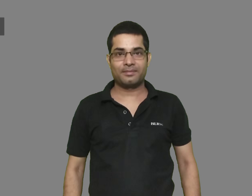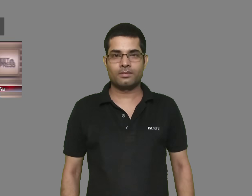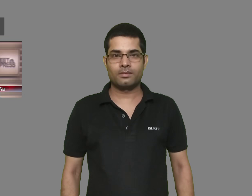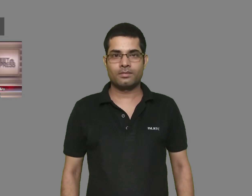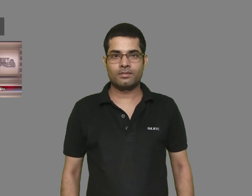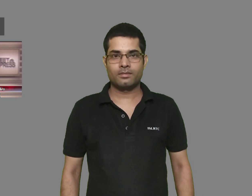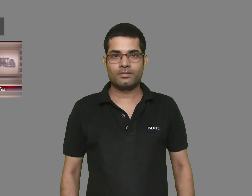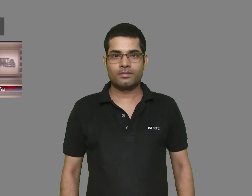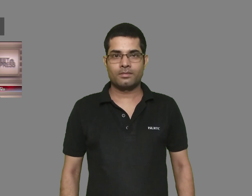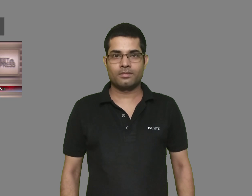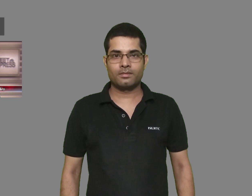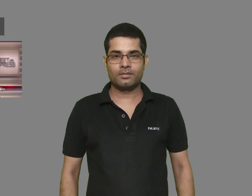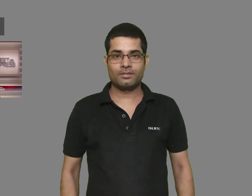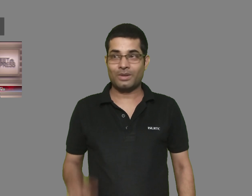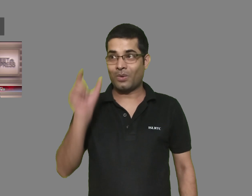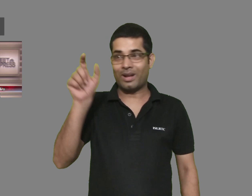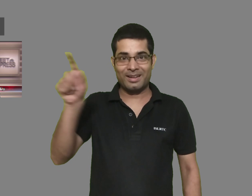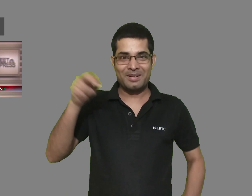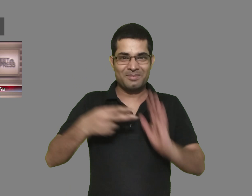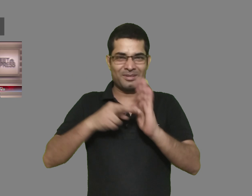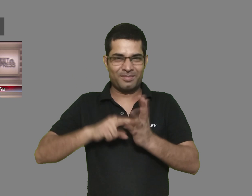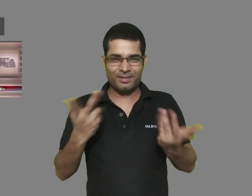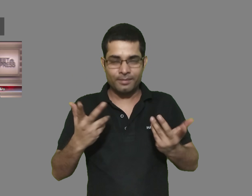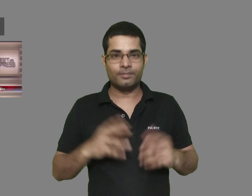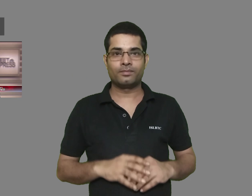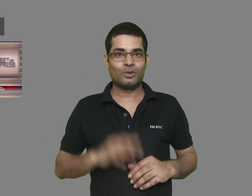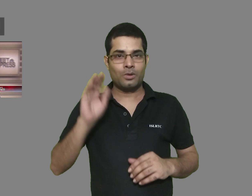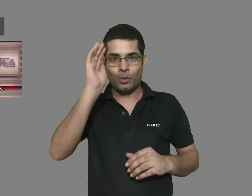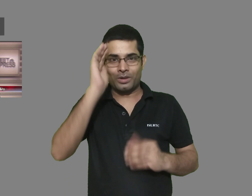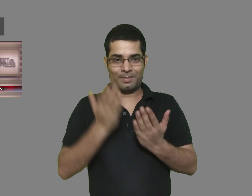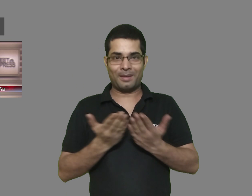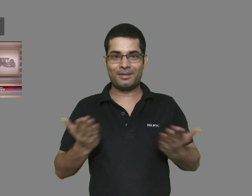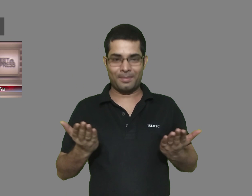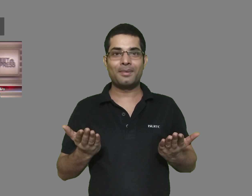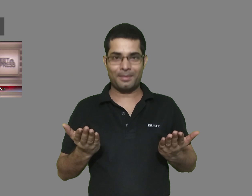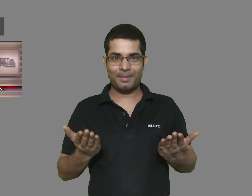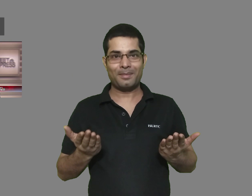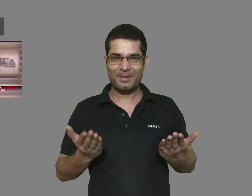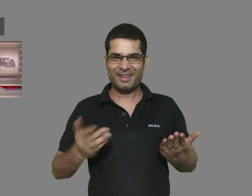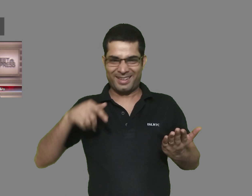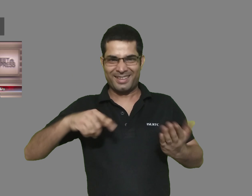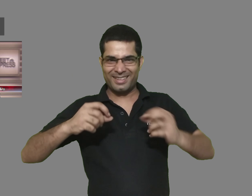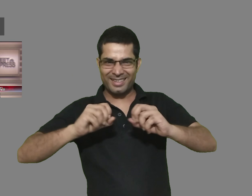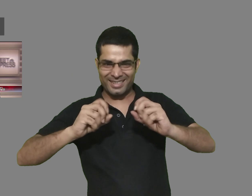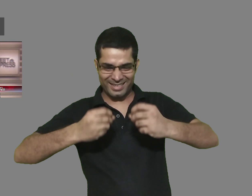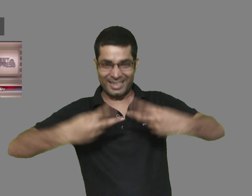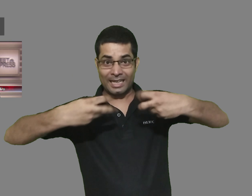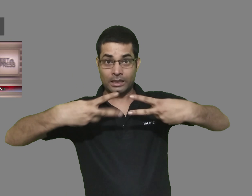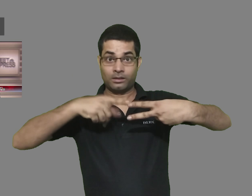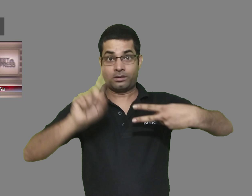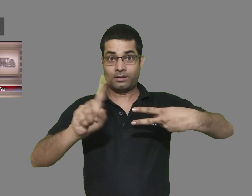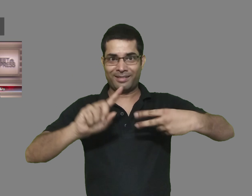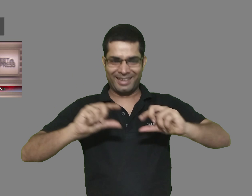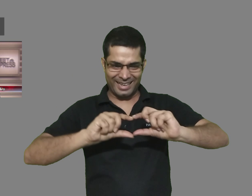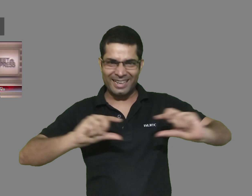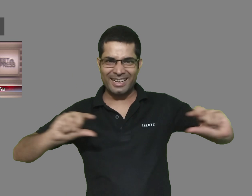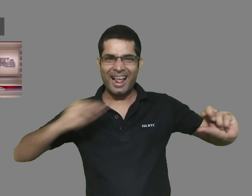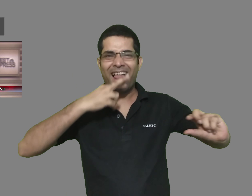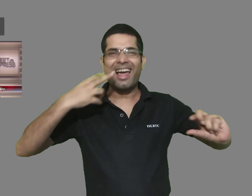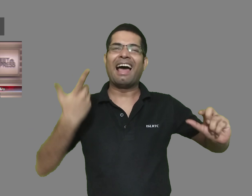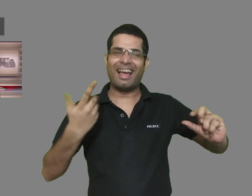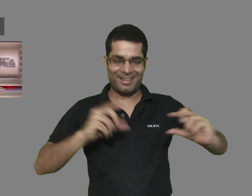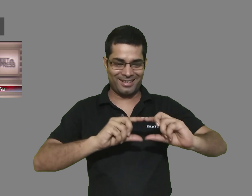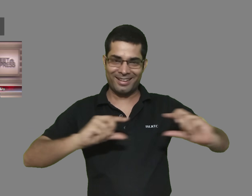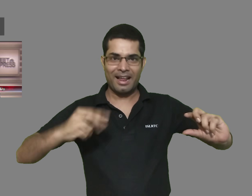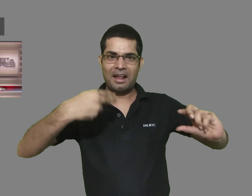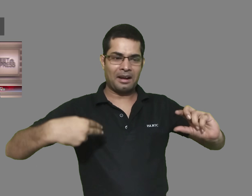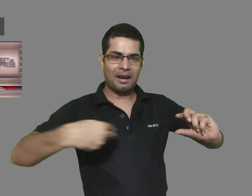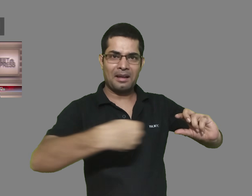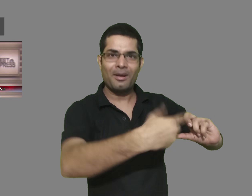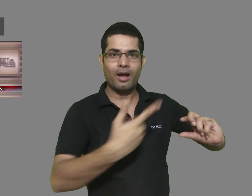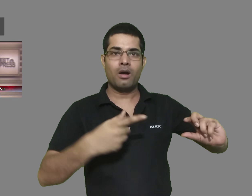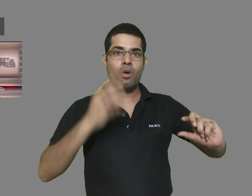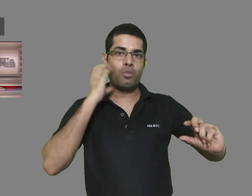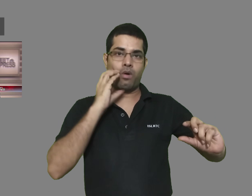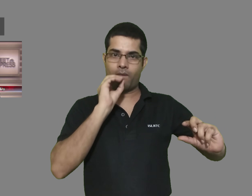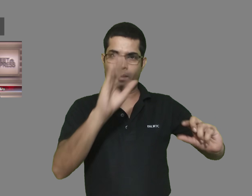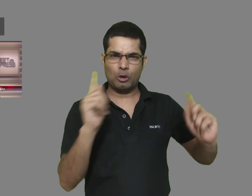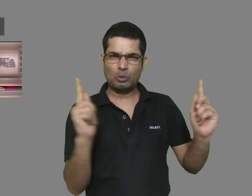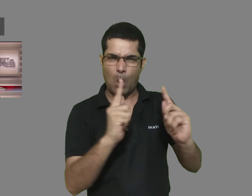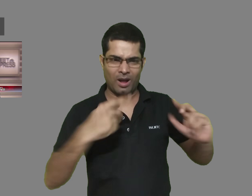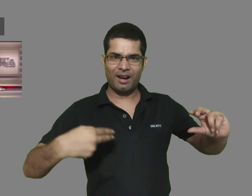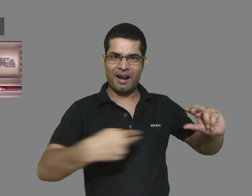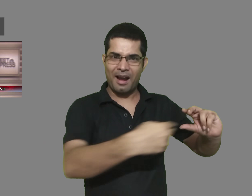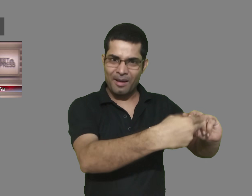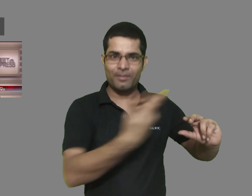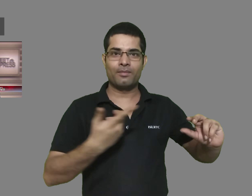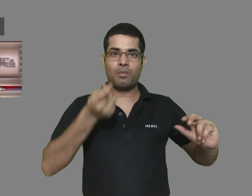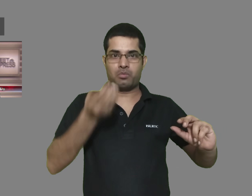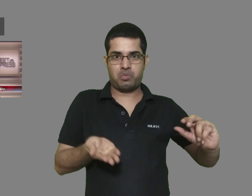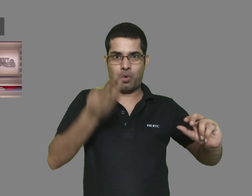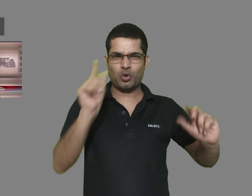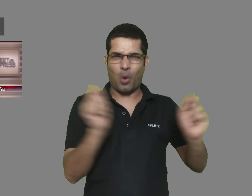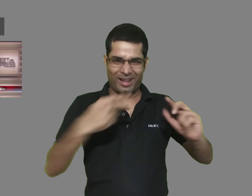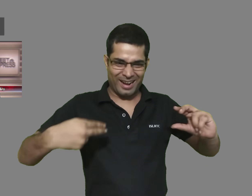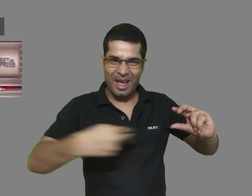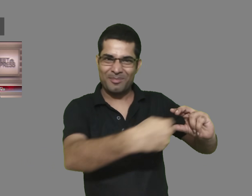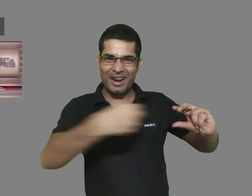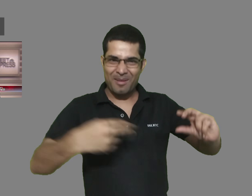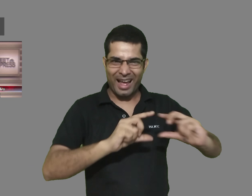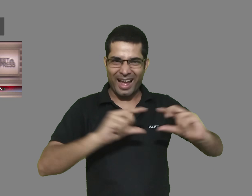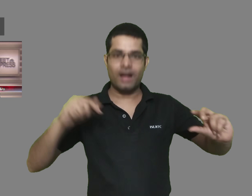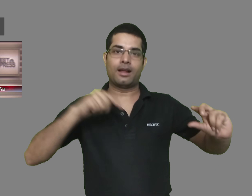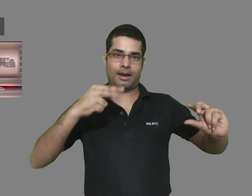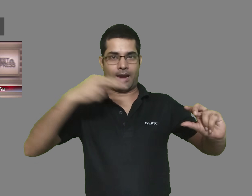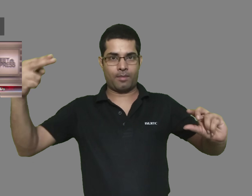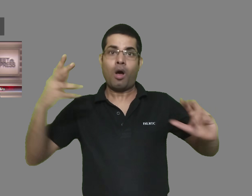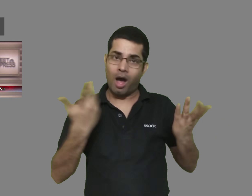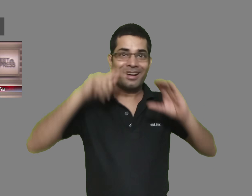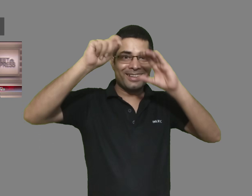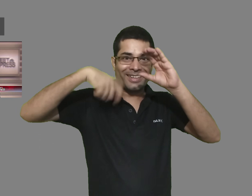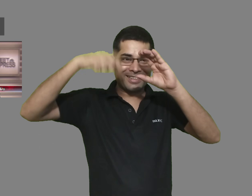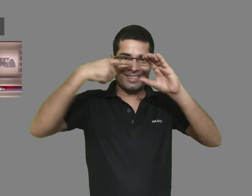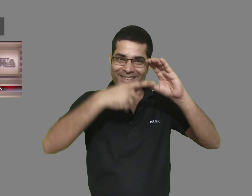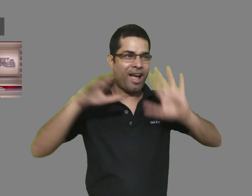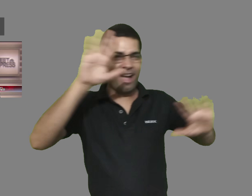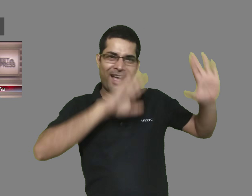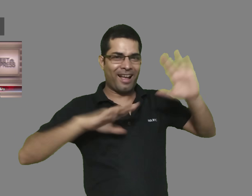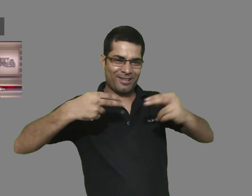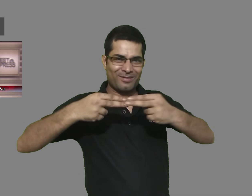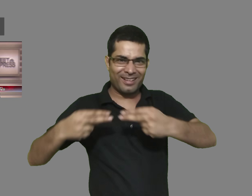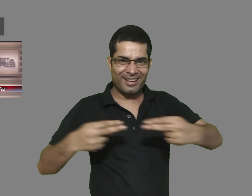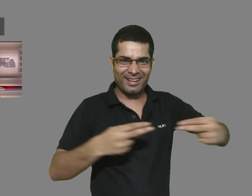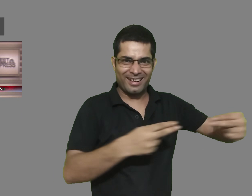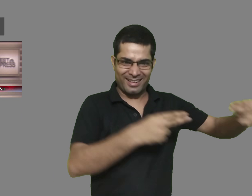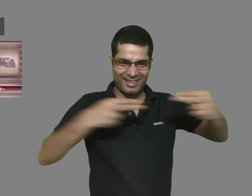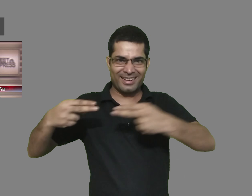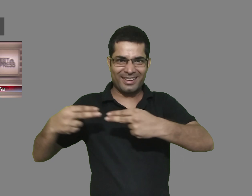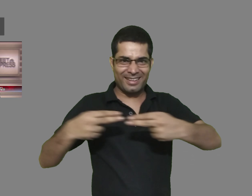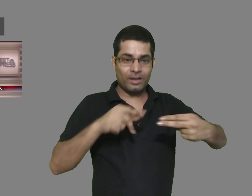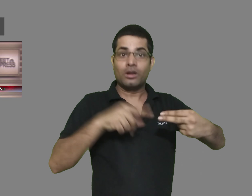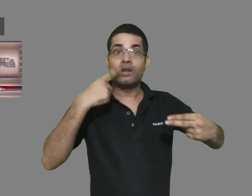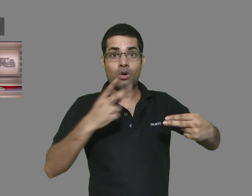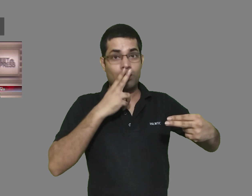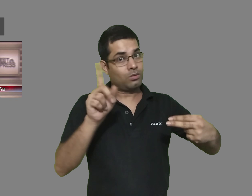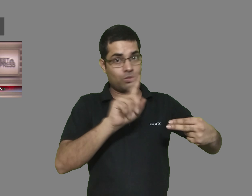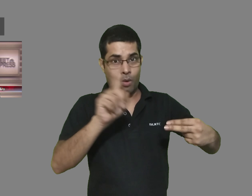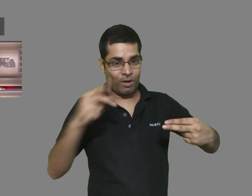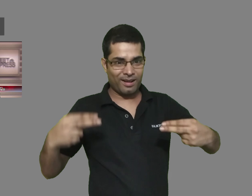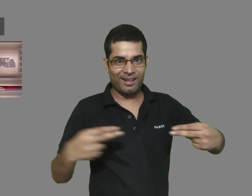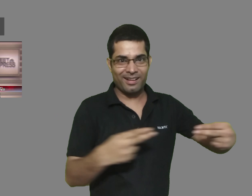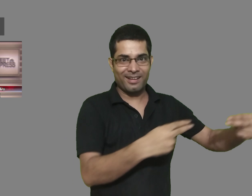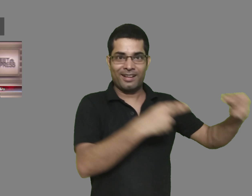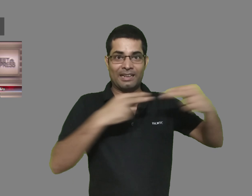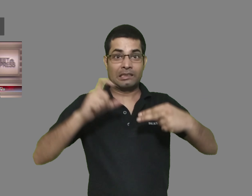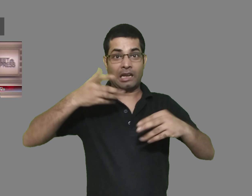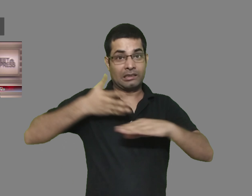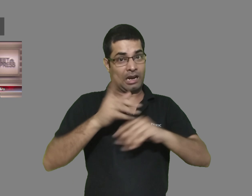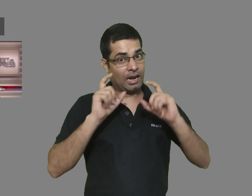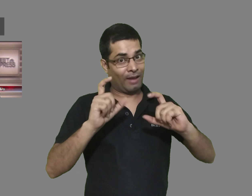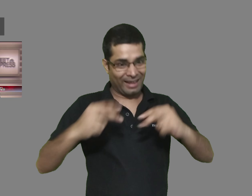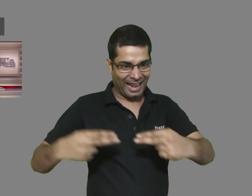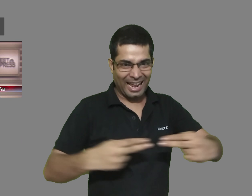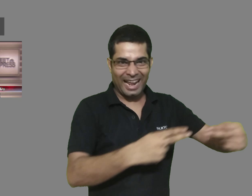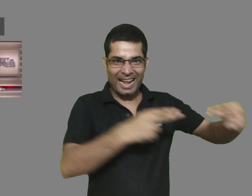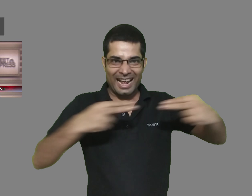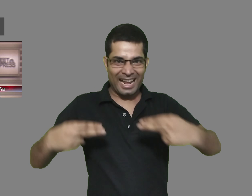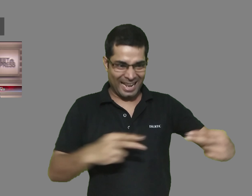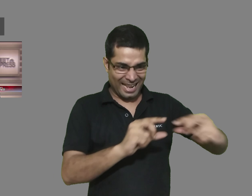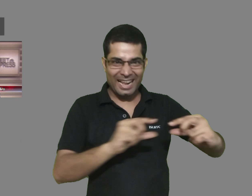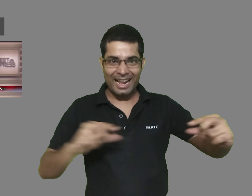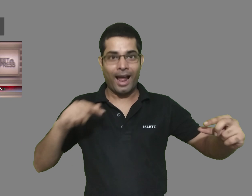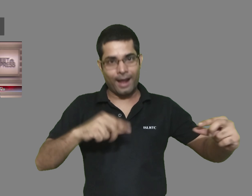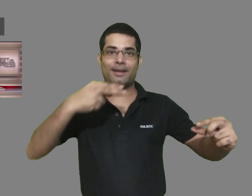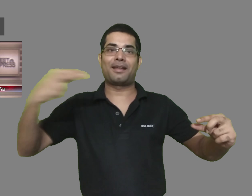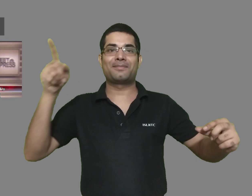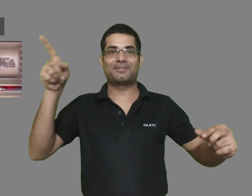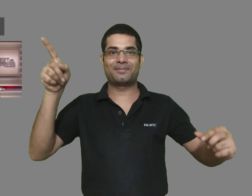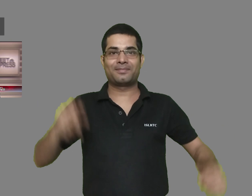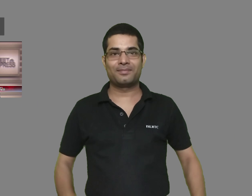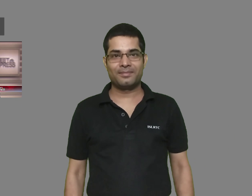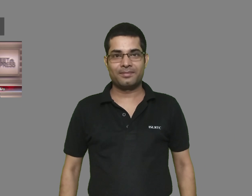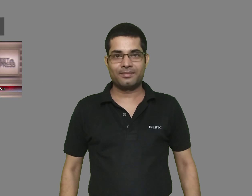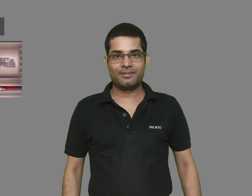Lower Third